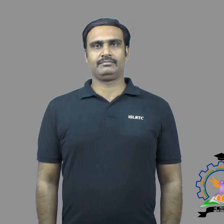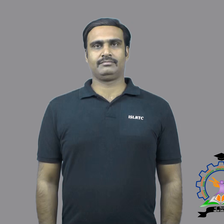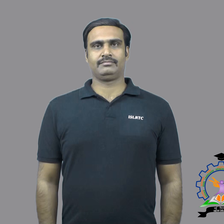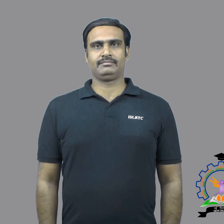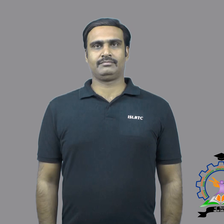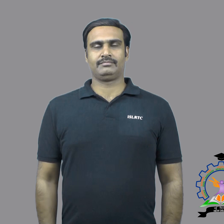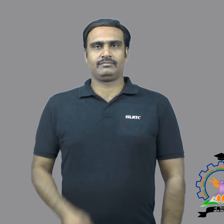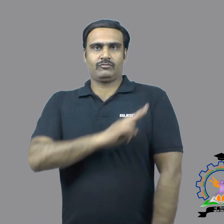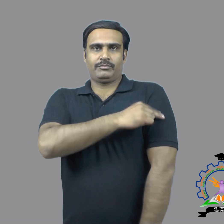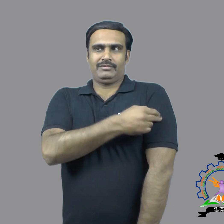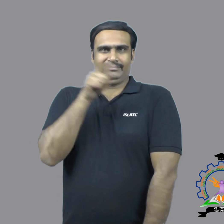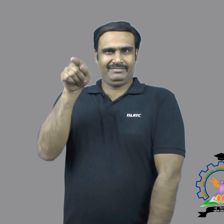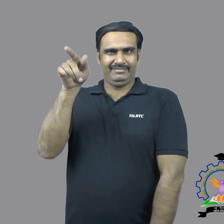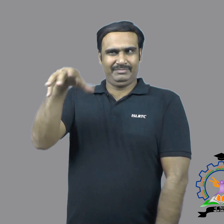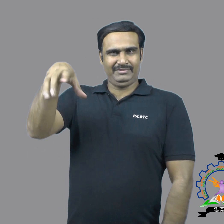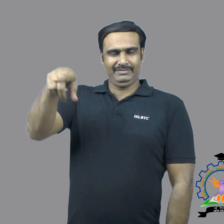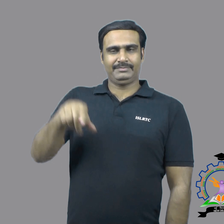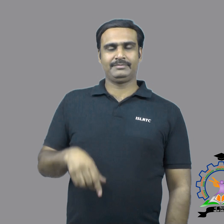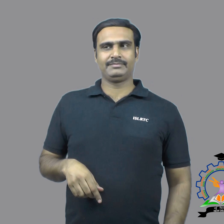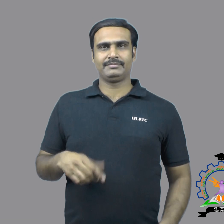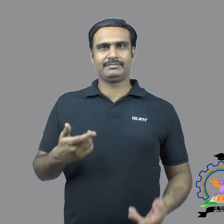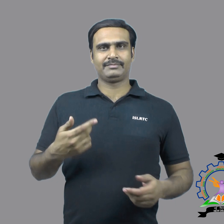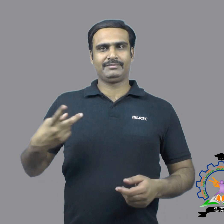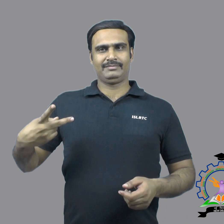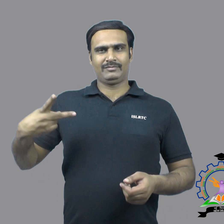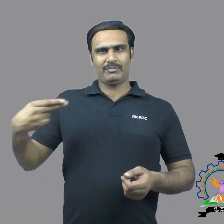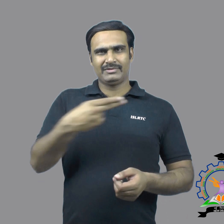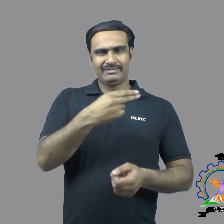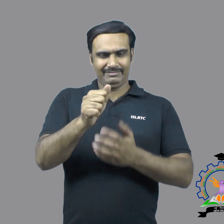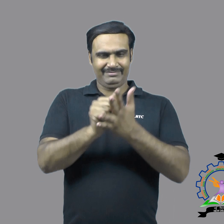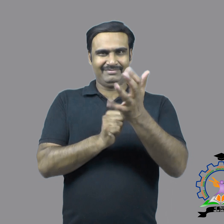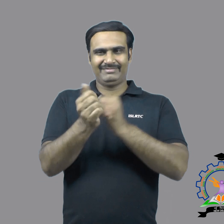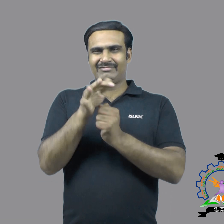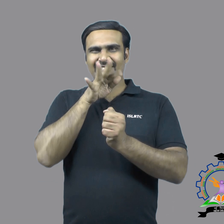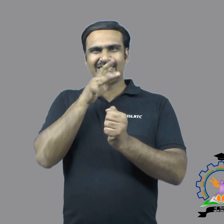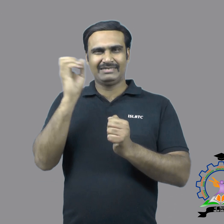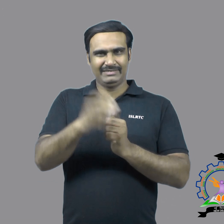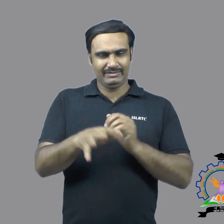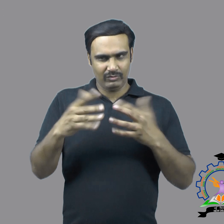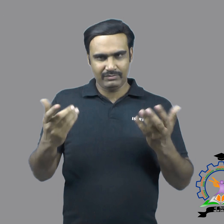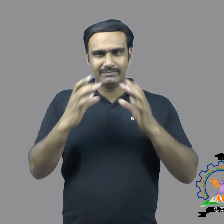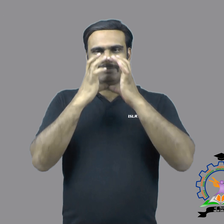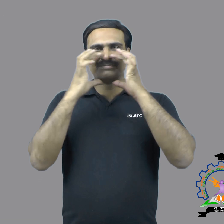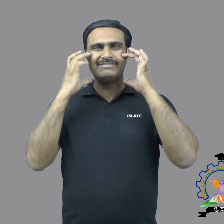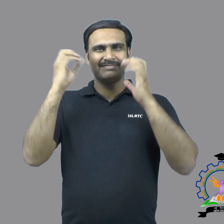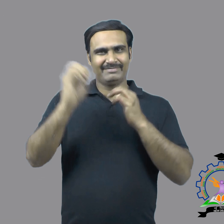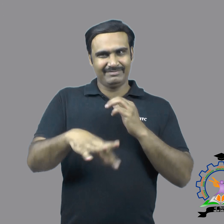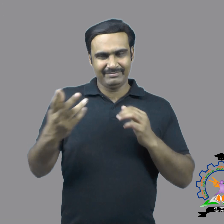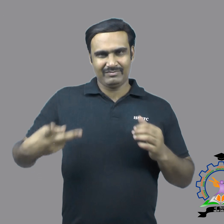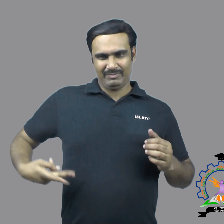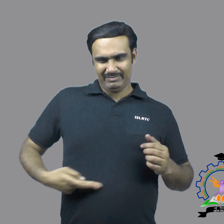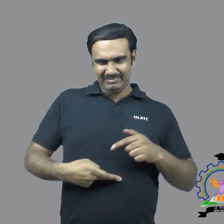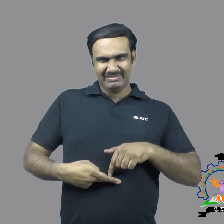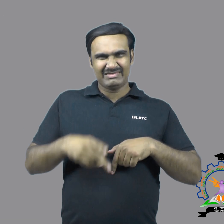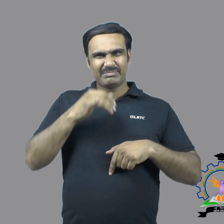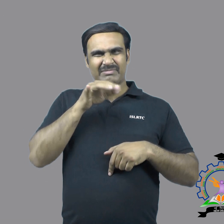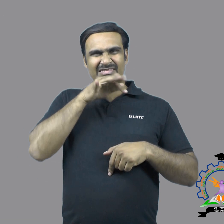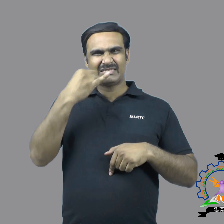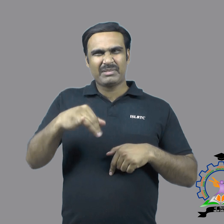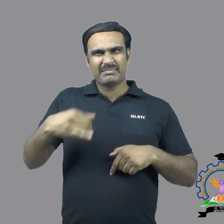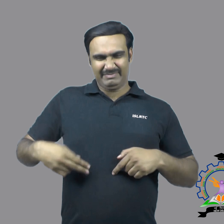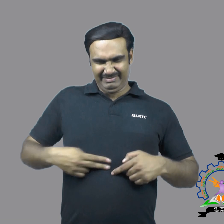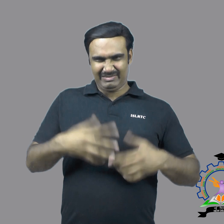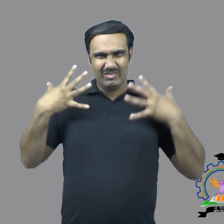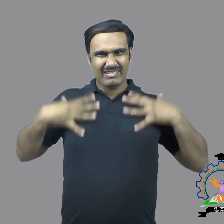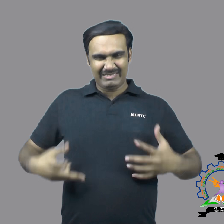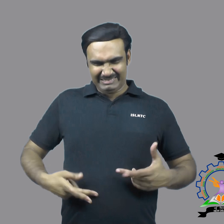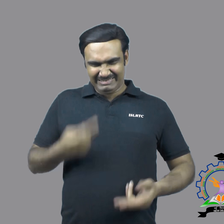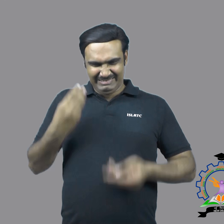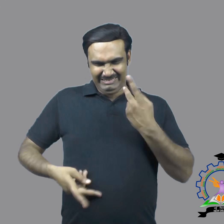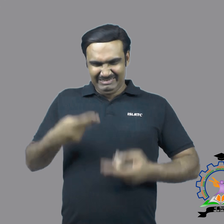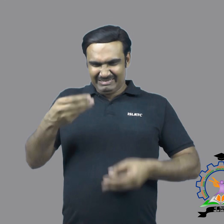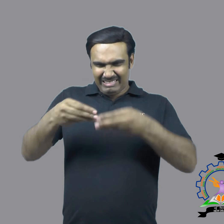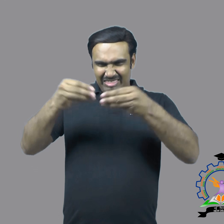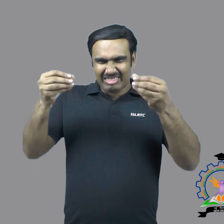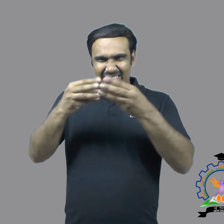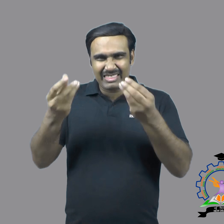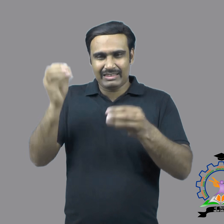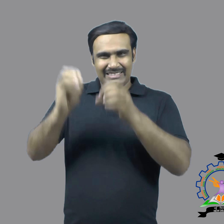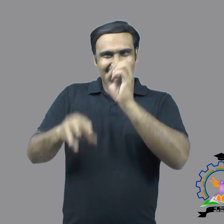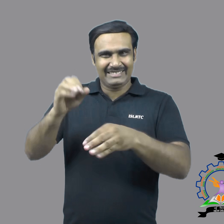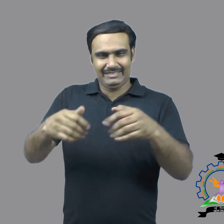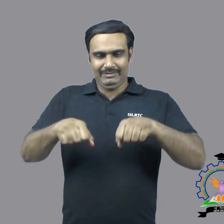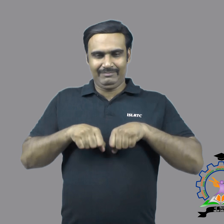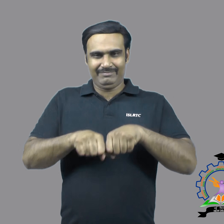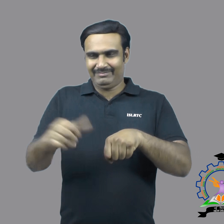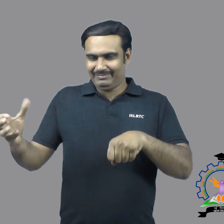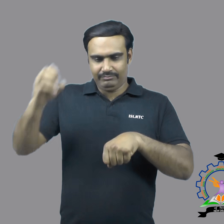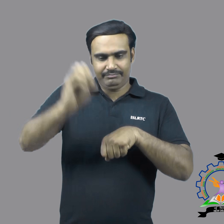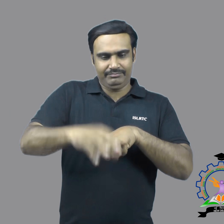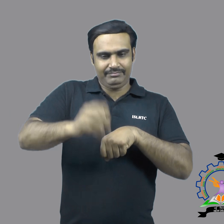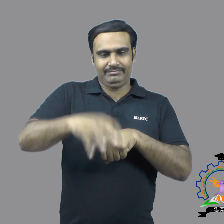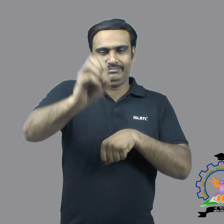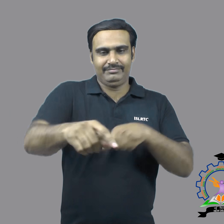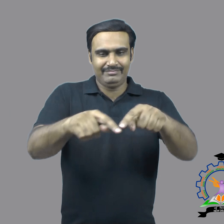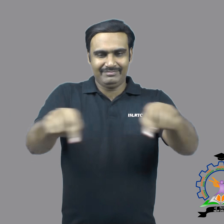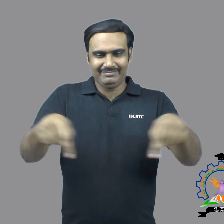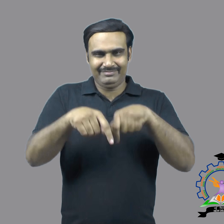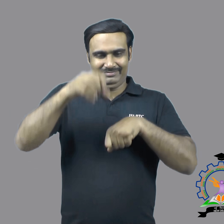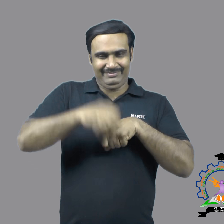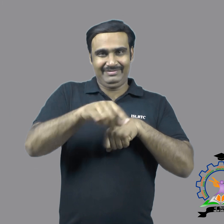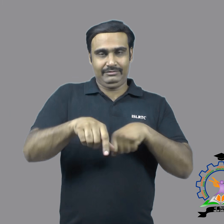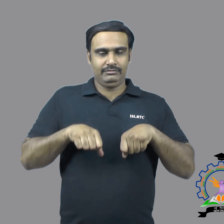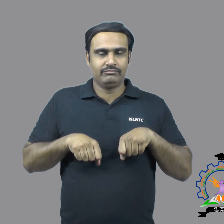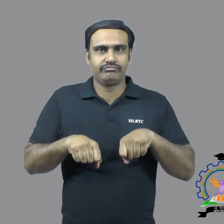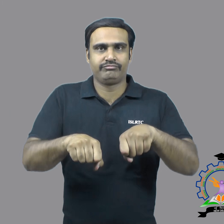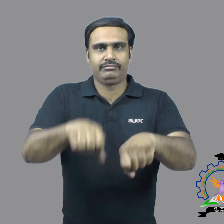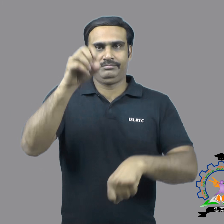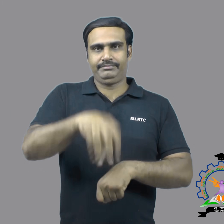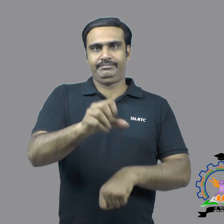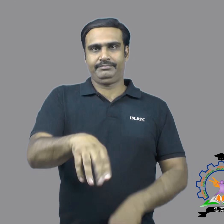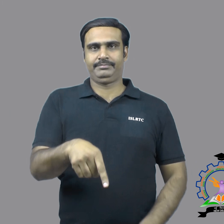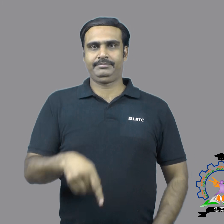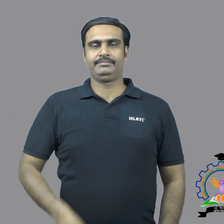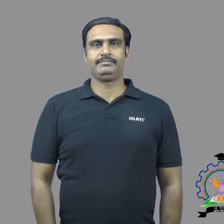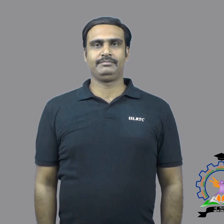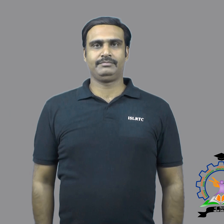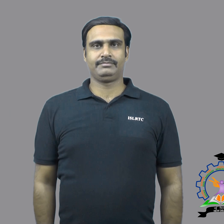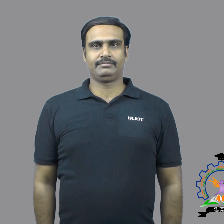Trolley Linen